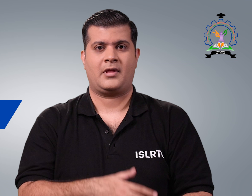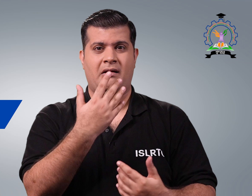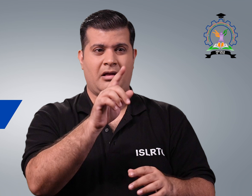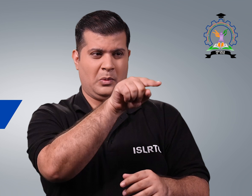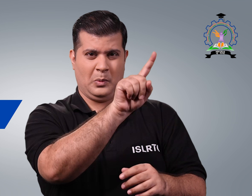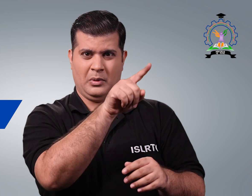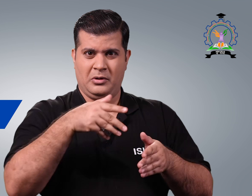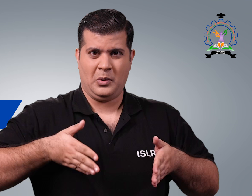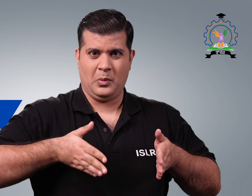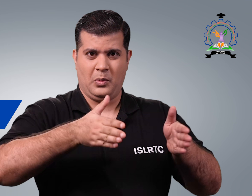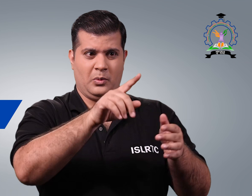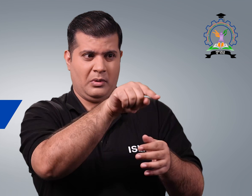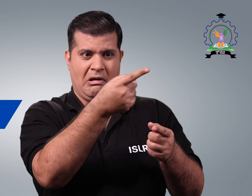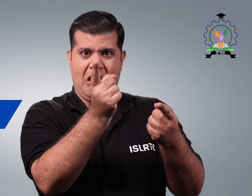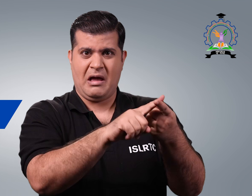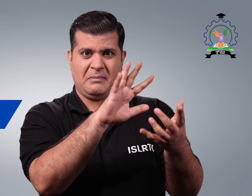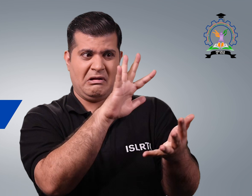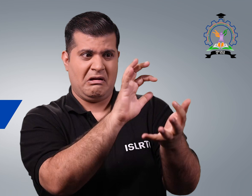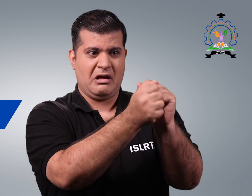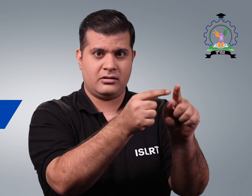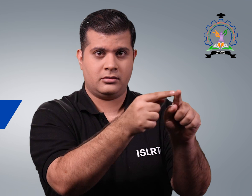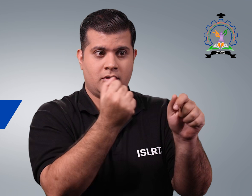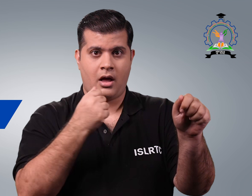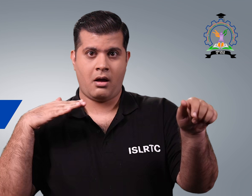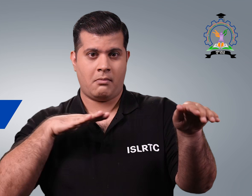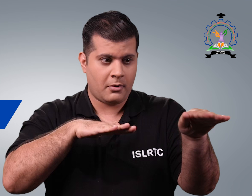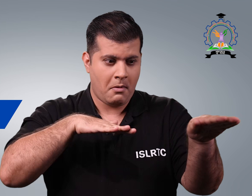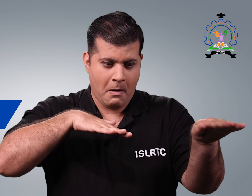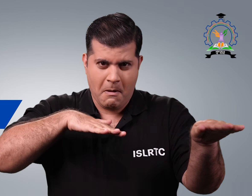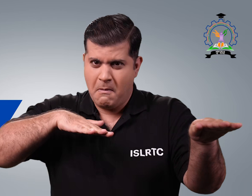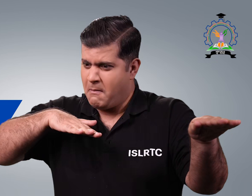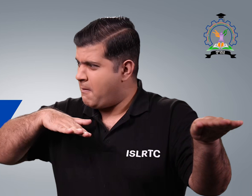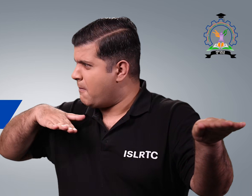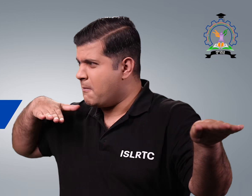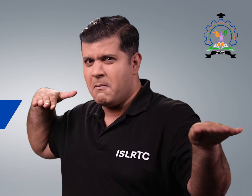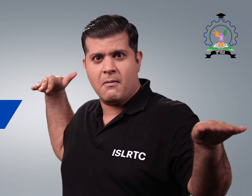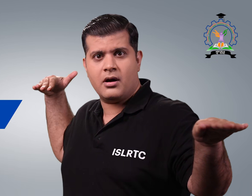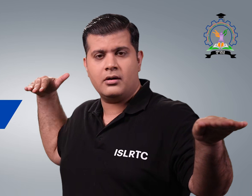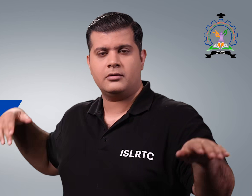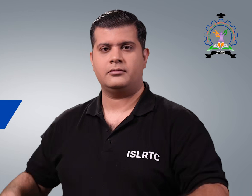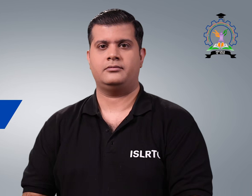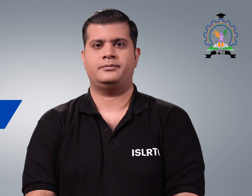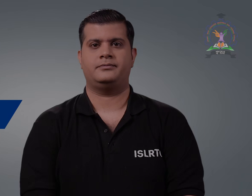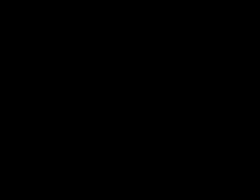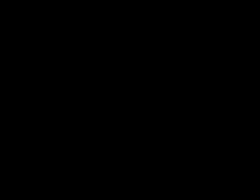It is when, due to an accident etc, there is too much traffic on the road, resulting in increased queueing.